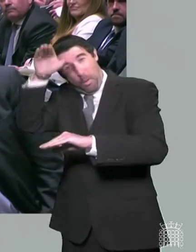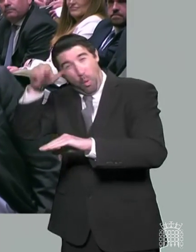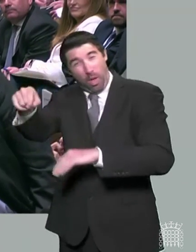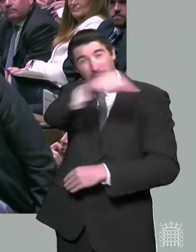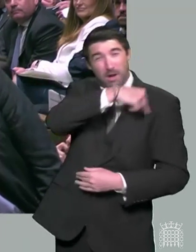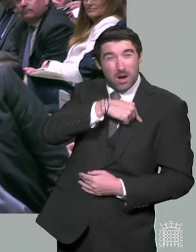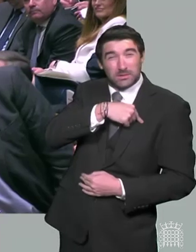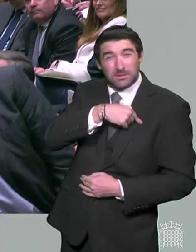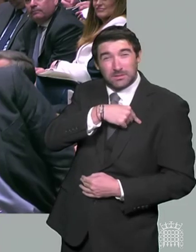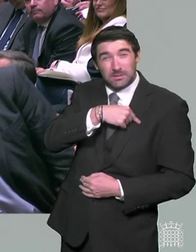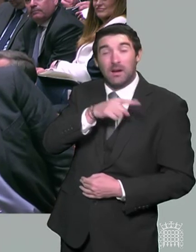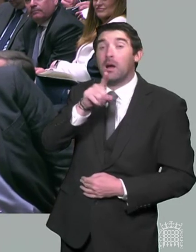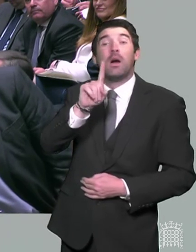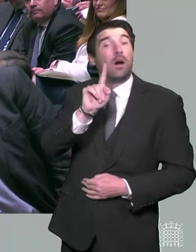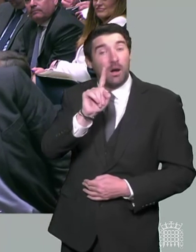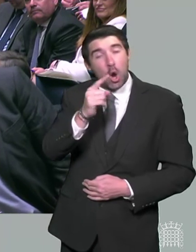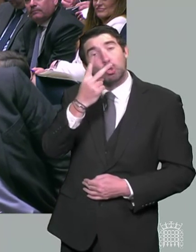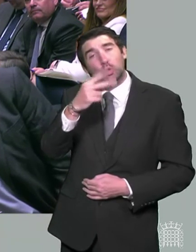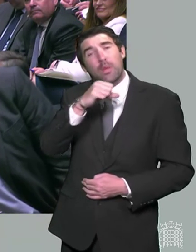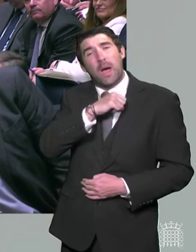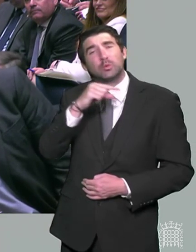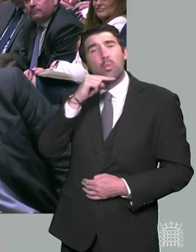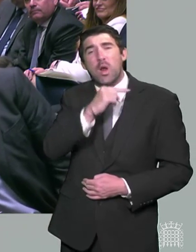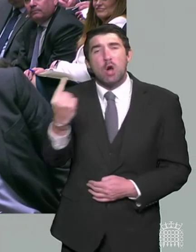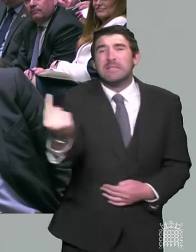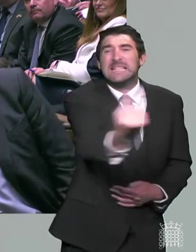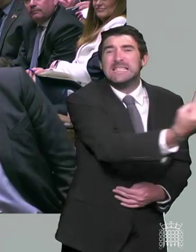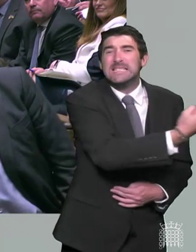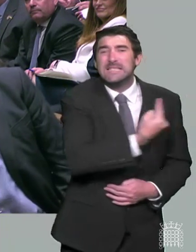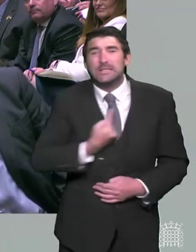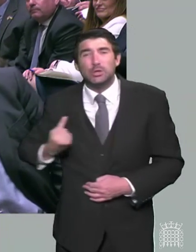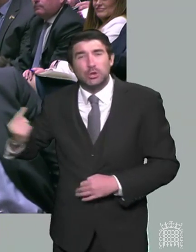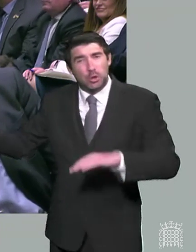That is £2,100 for every household in the country.